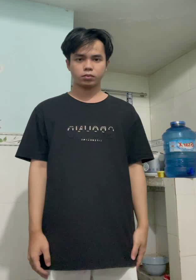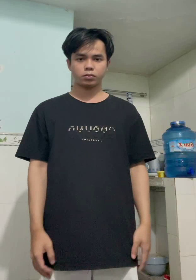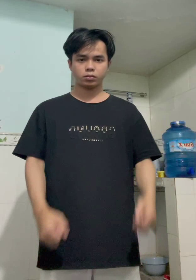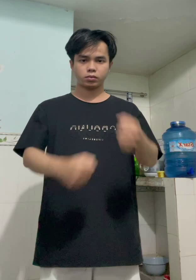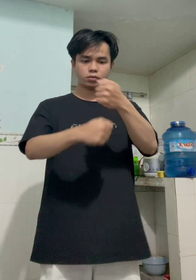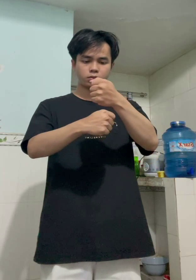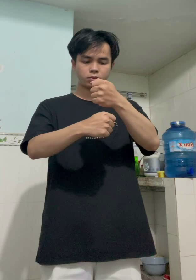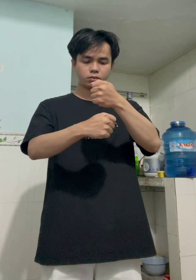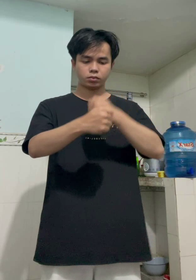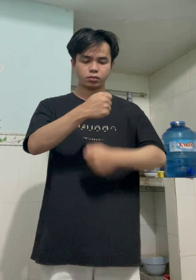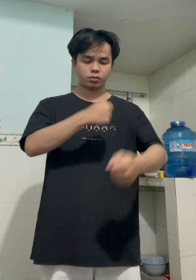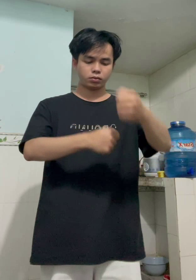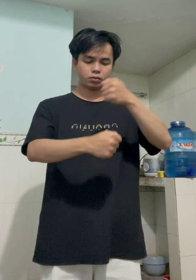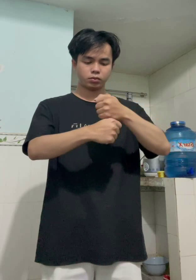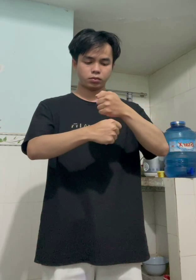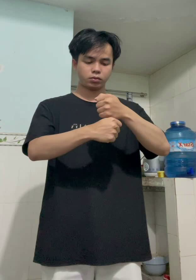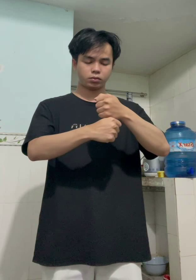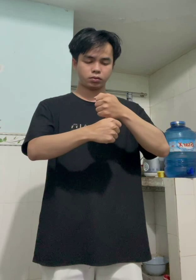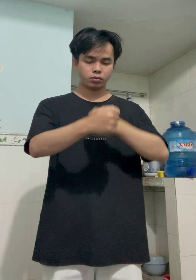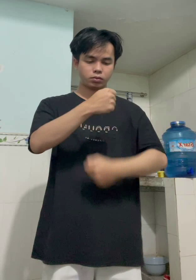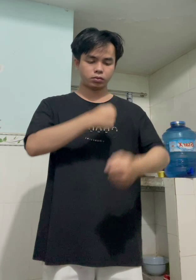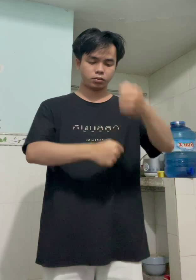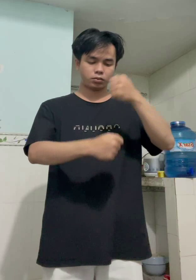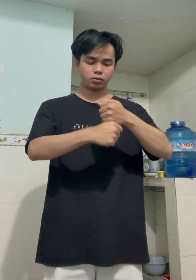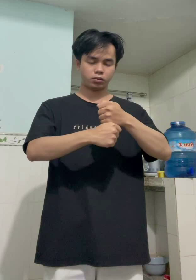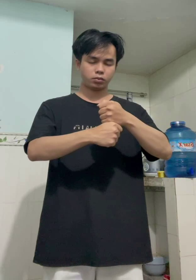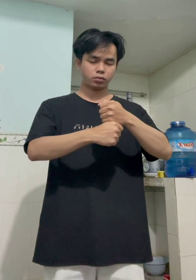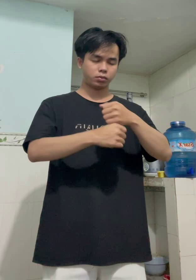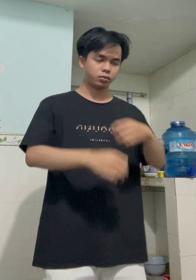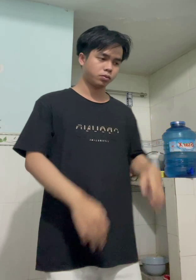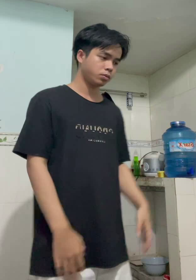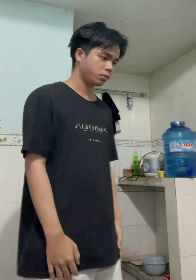quanh nam